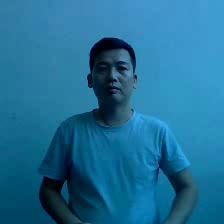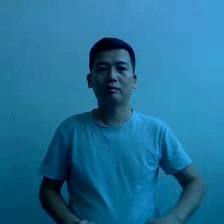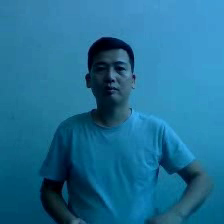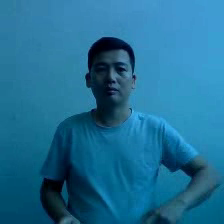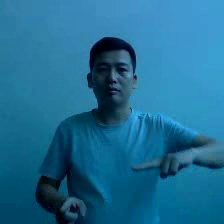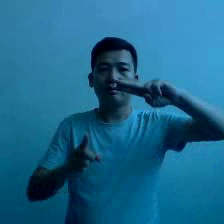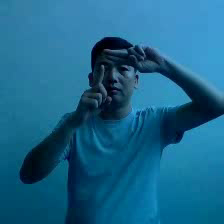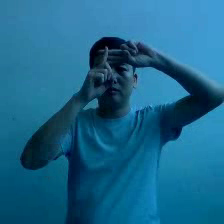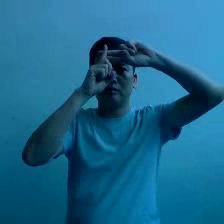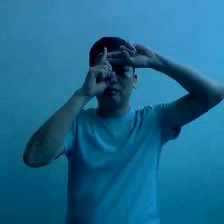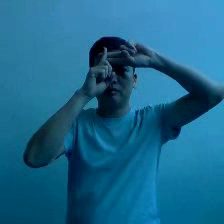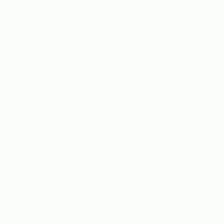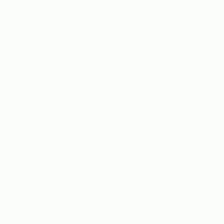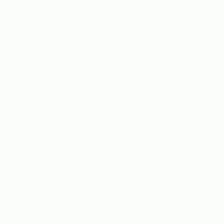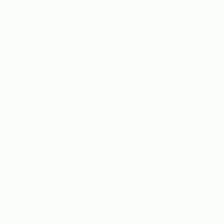Bệnh viện